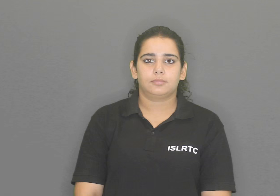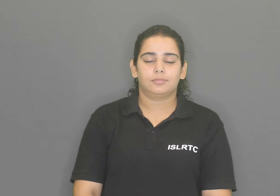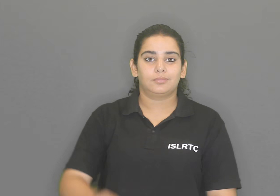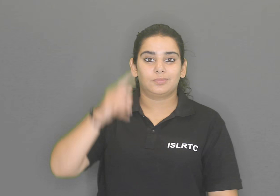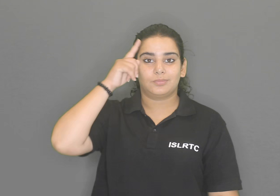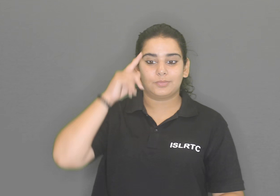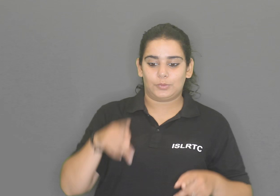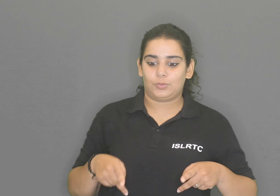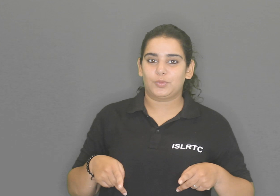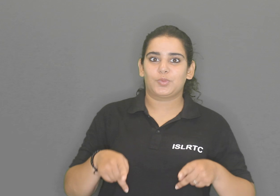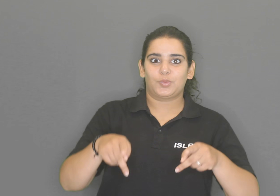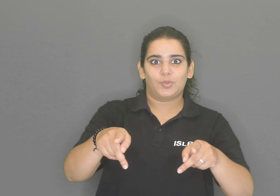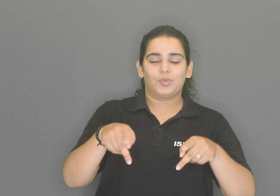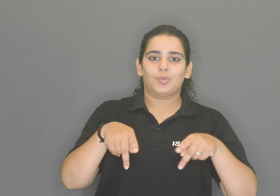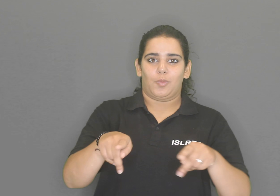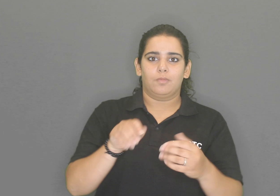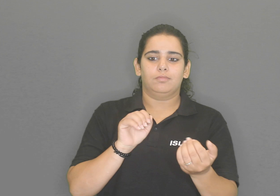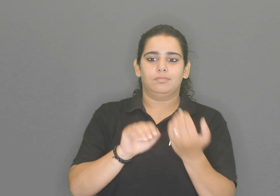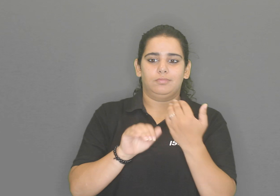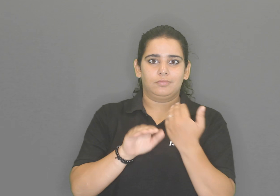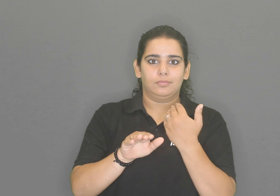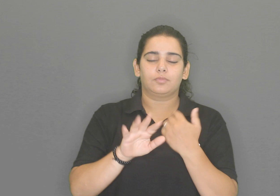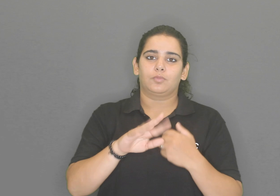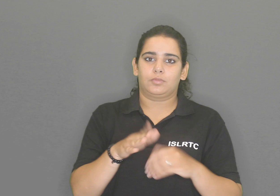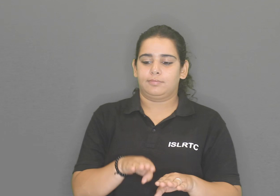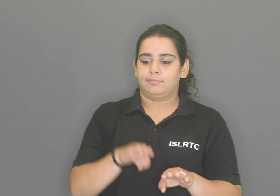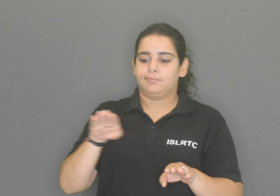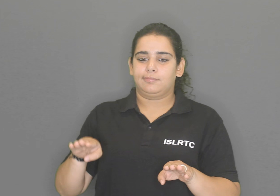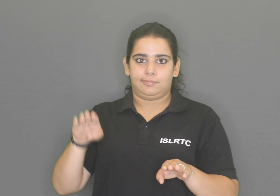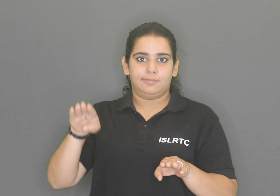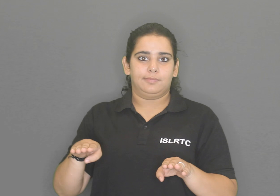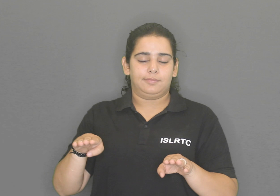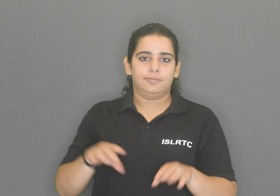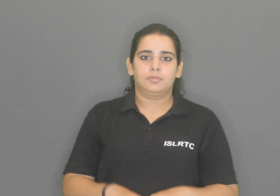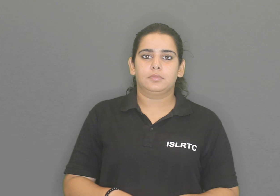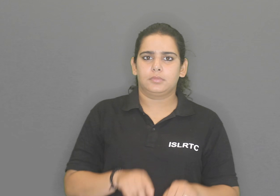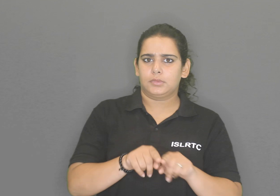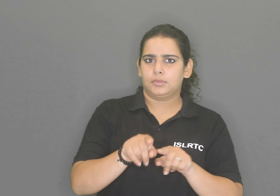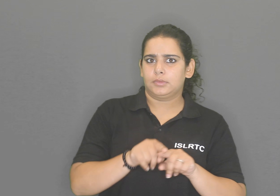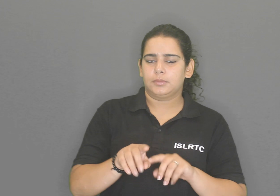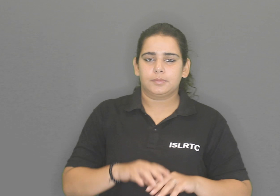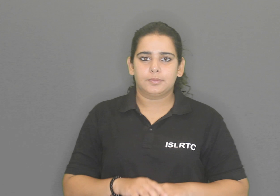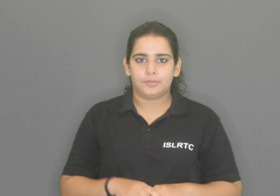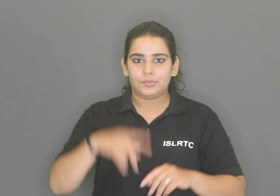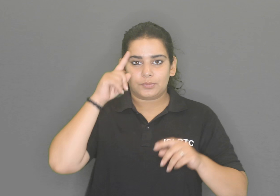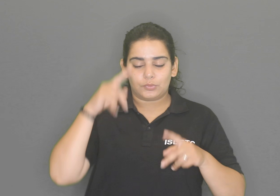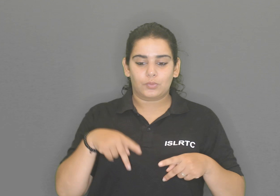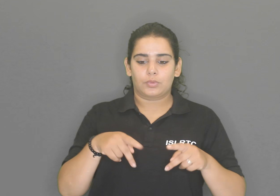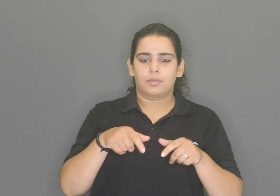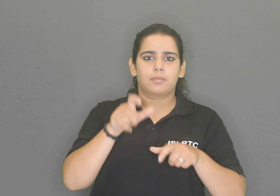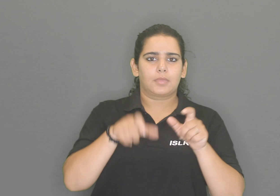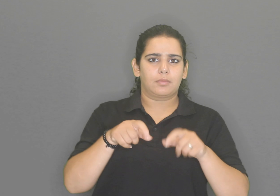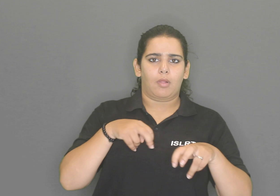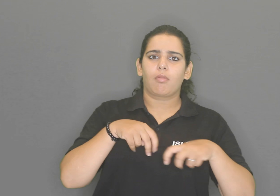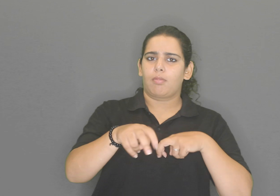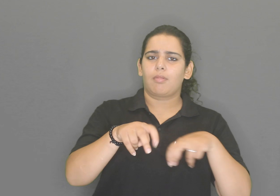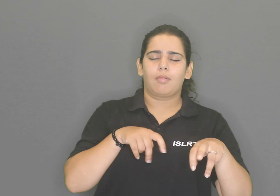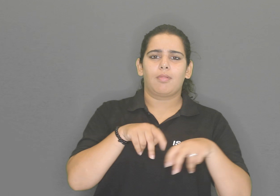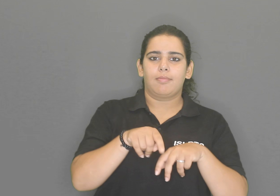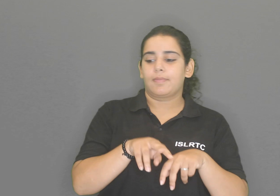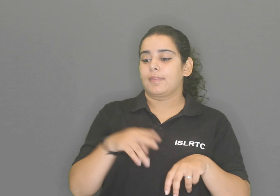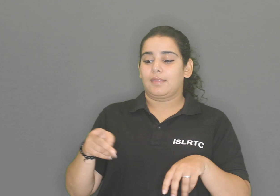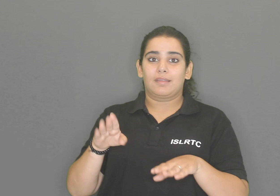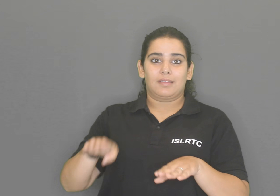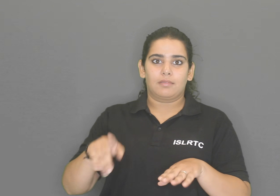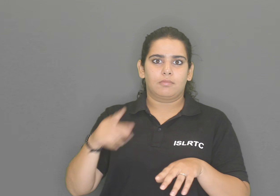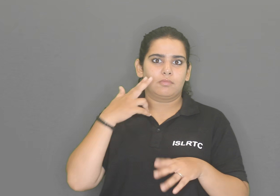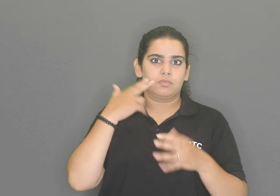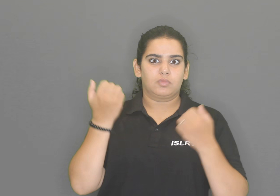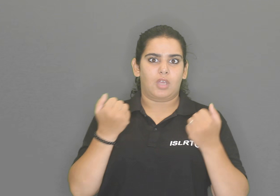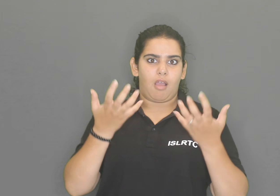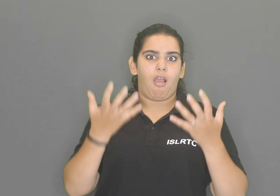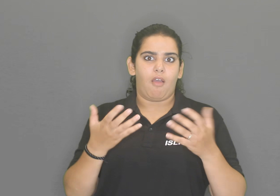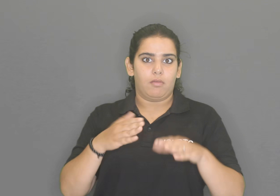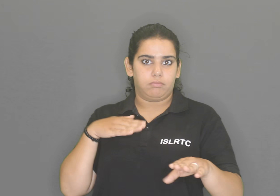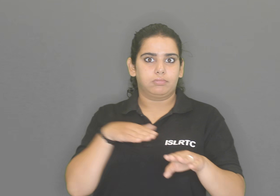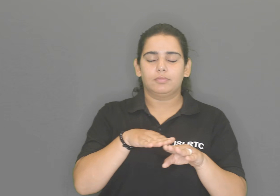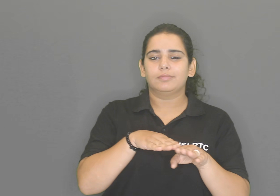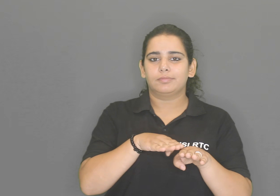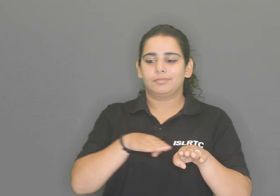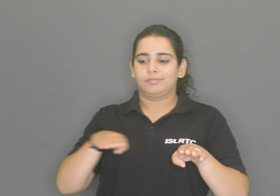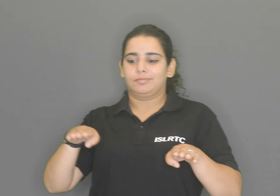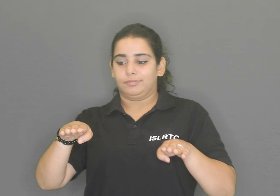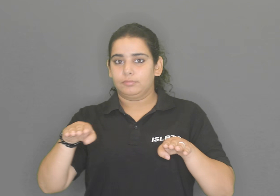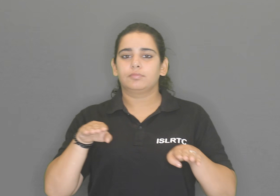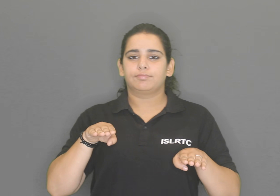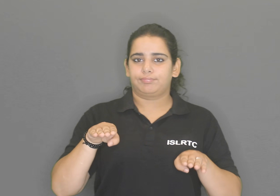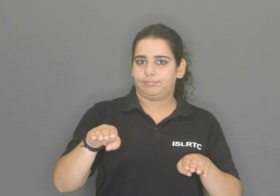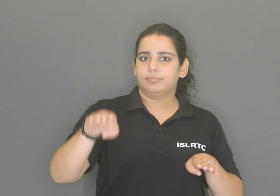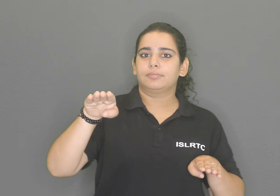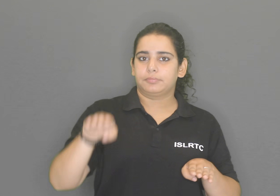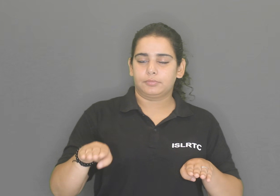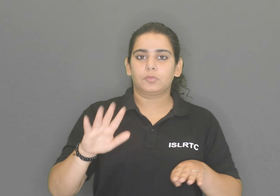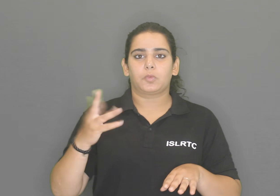Kerbside Management Strategies and practices for managing the use of roadside space, including parking, loading, and access to facilities